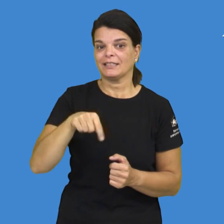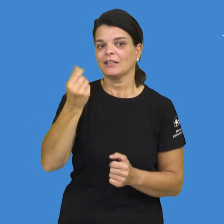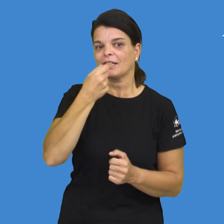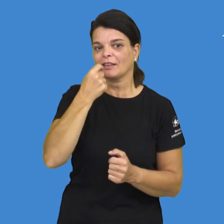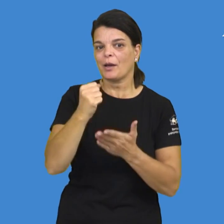droga